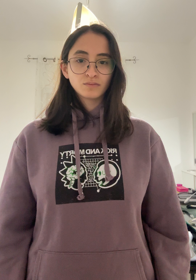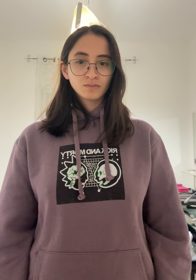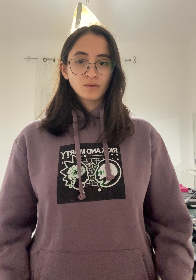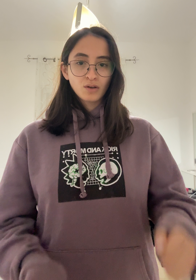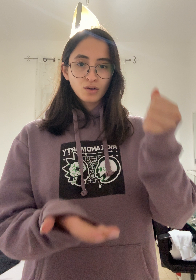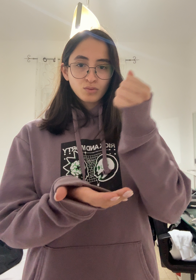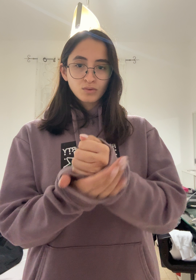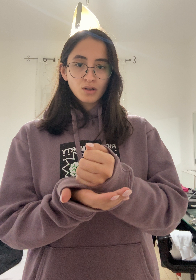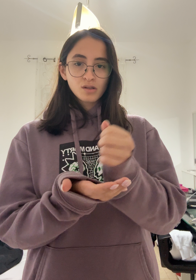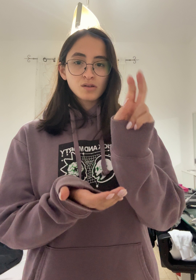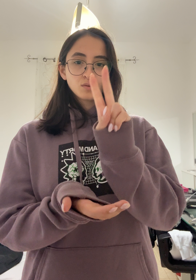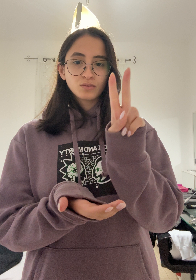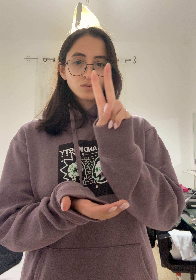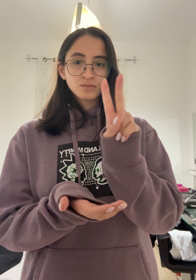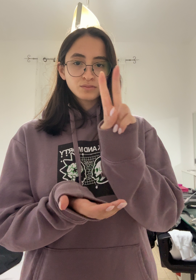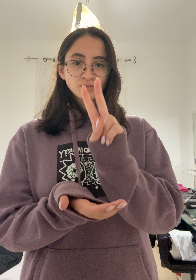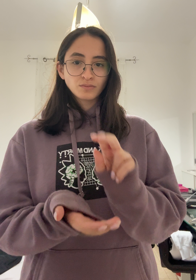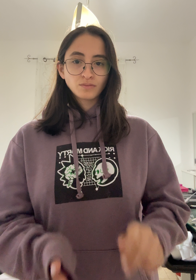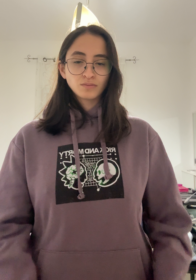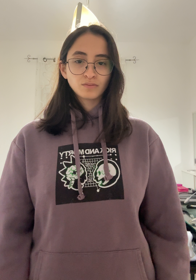תעודת זהות